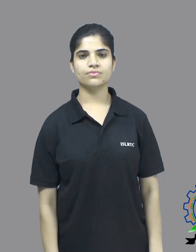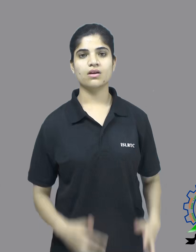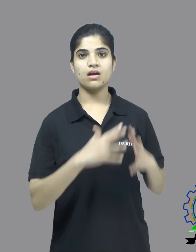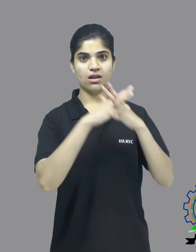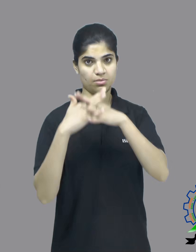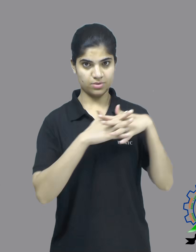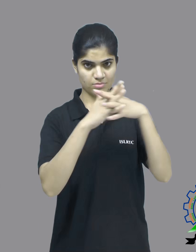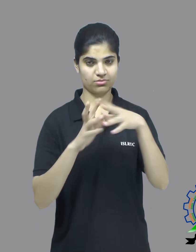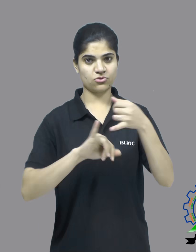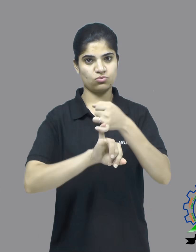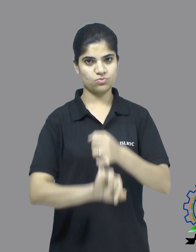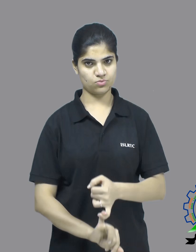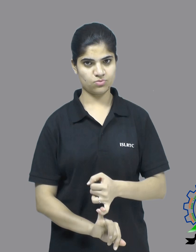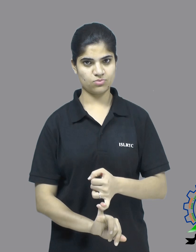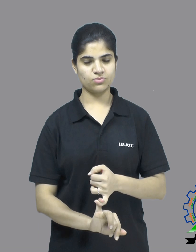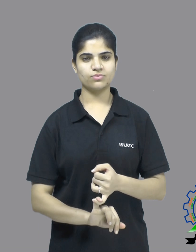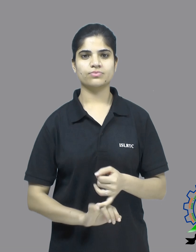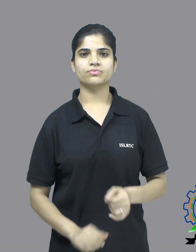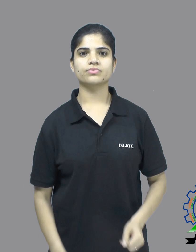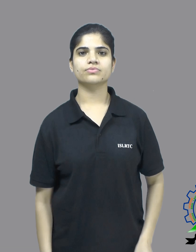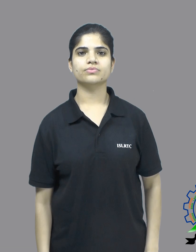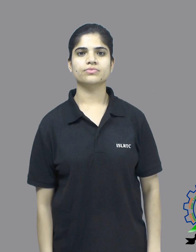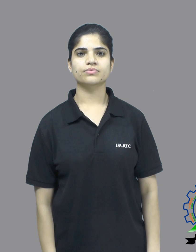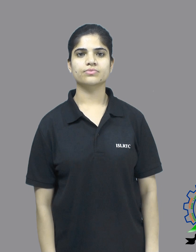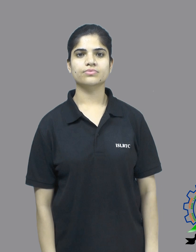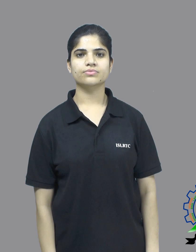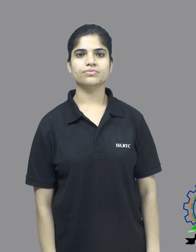South America